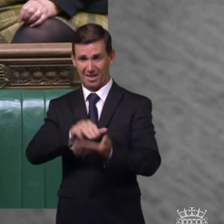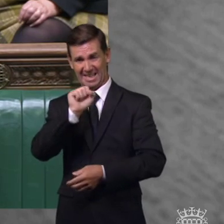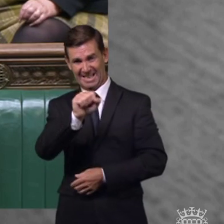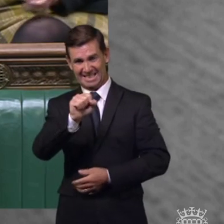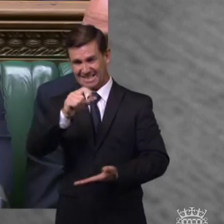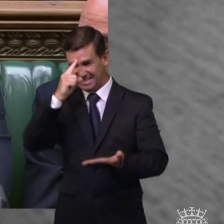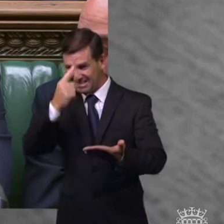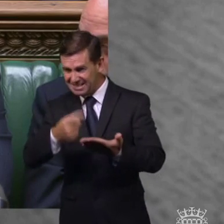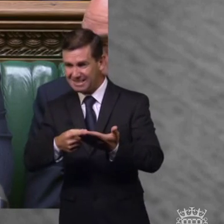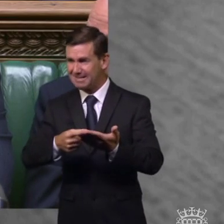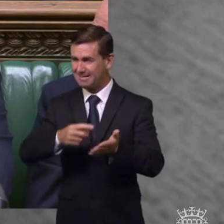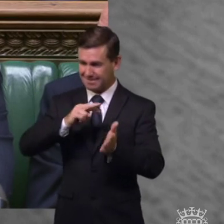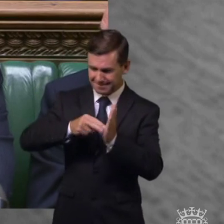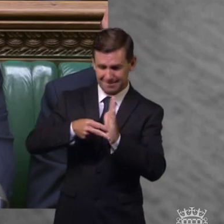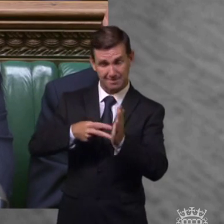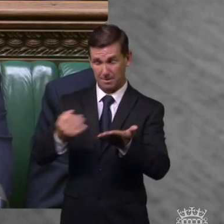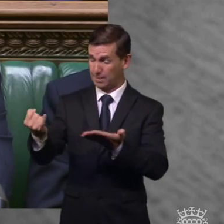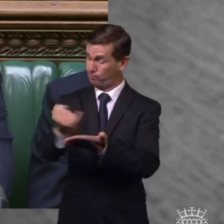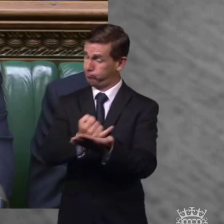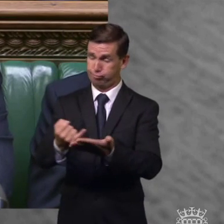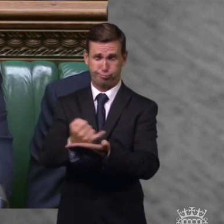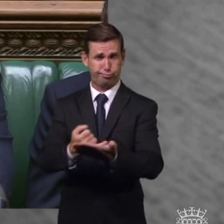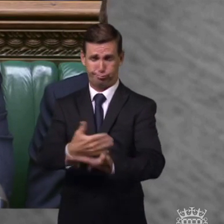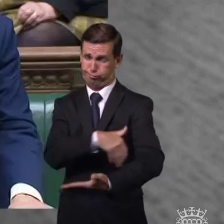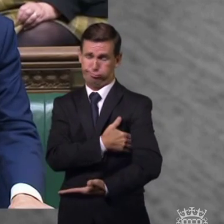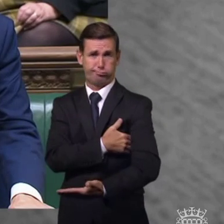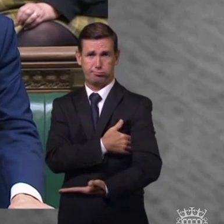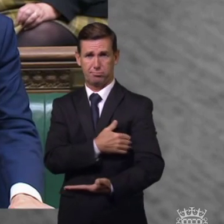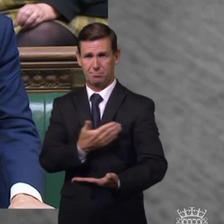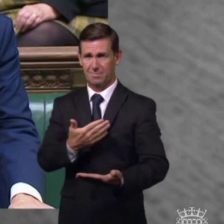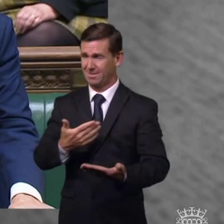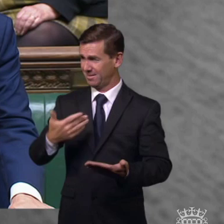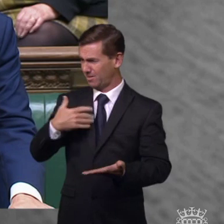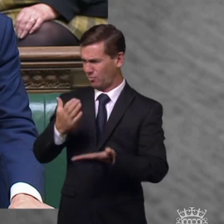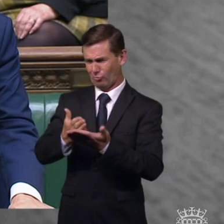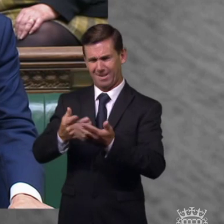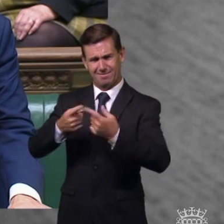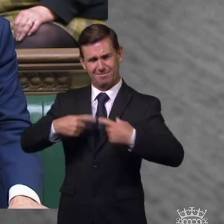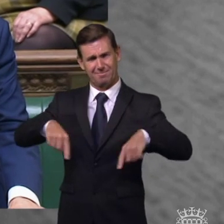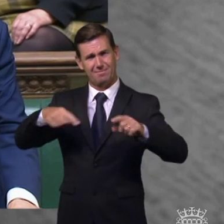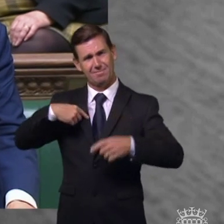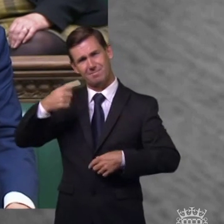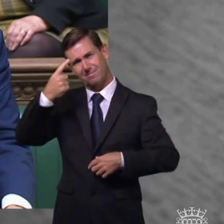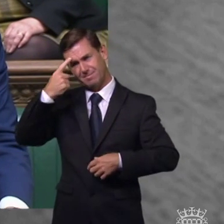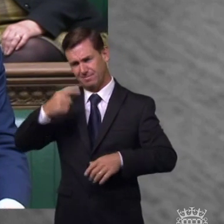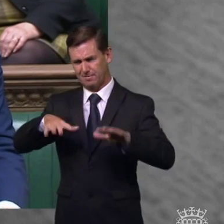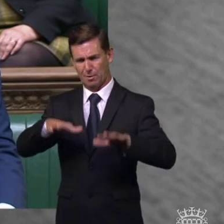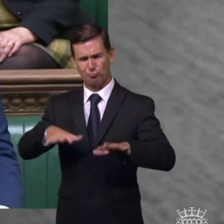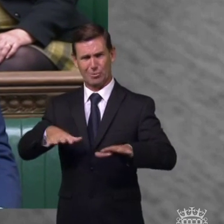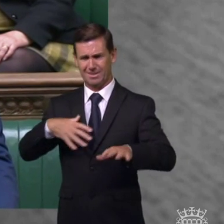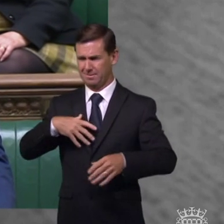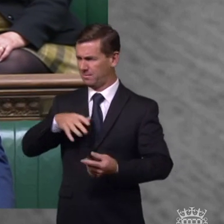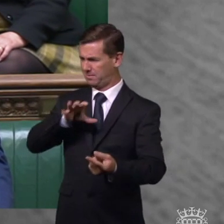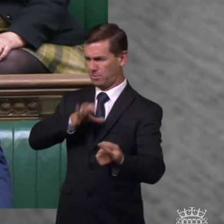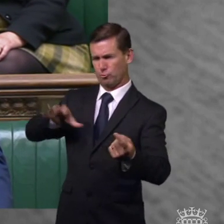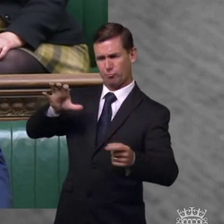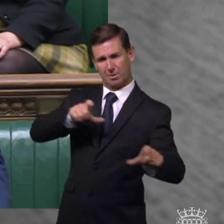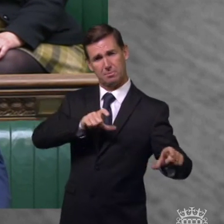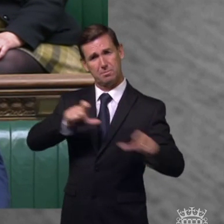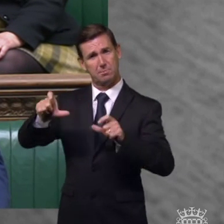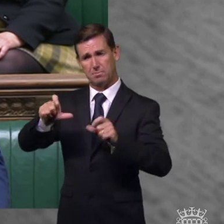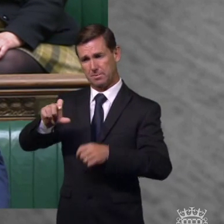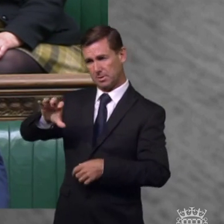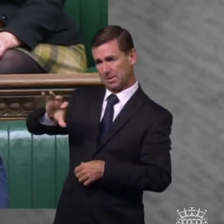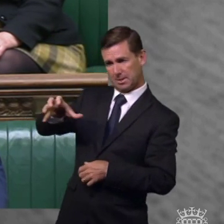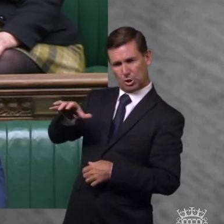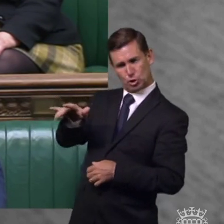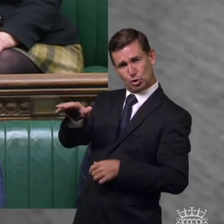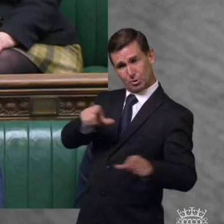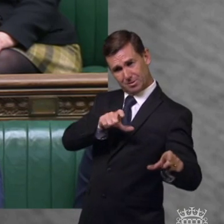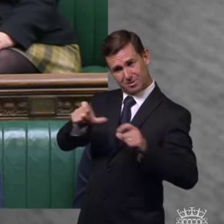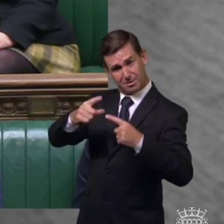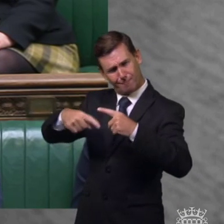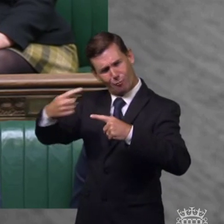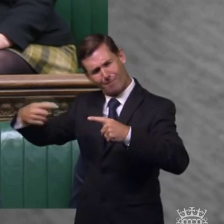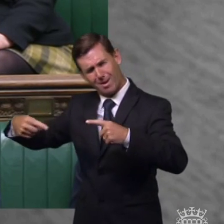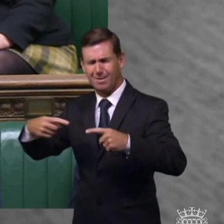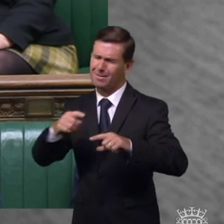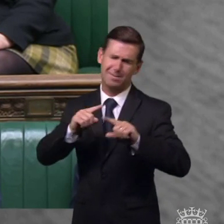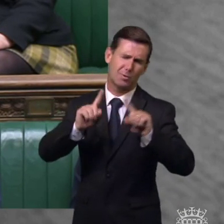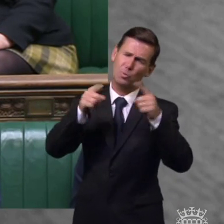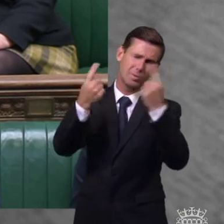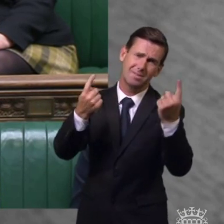Nobody believes that Britain and our allies could have remained in Afghanistan indefinitely, or that Britain could have fought alone.